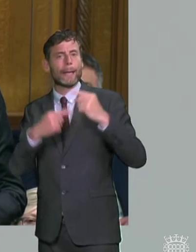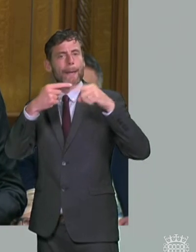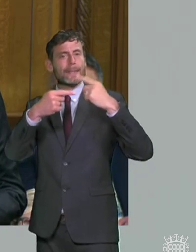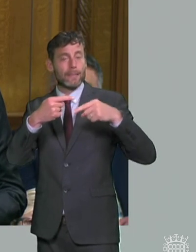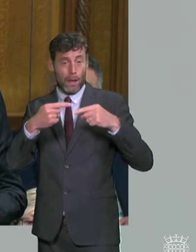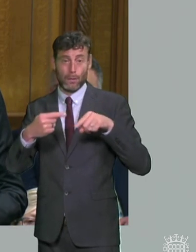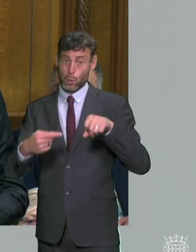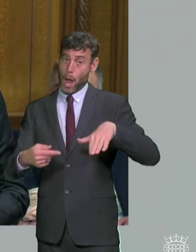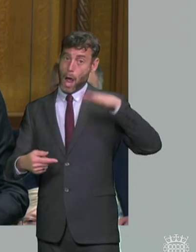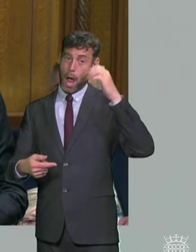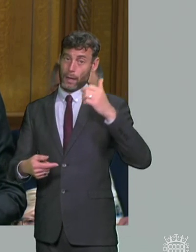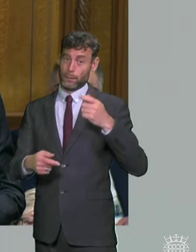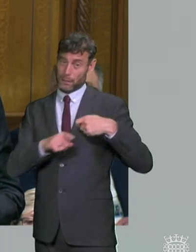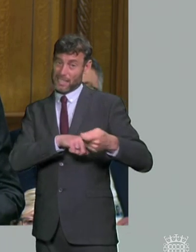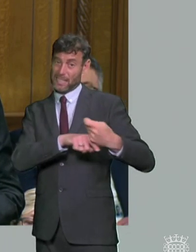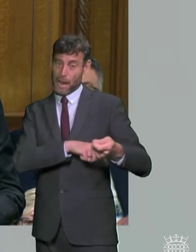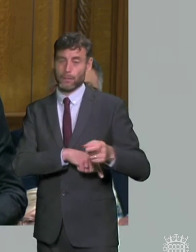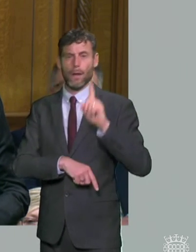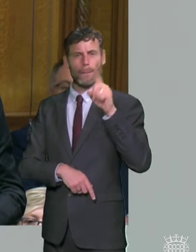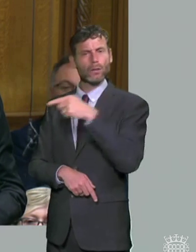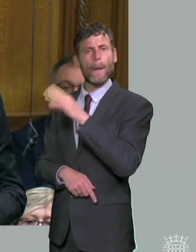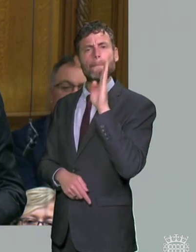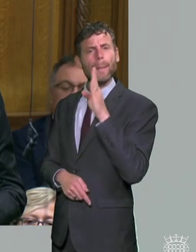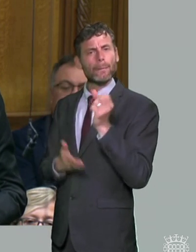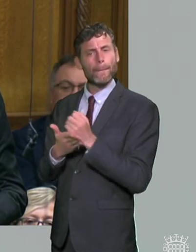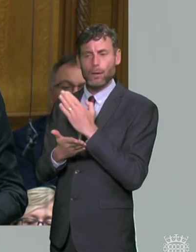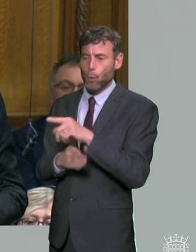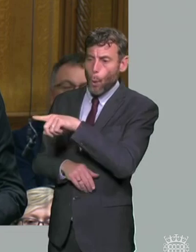Belgium ensures a social tariff for the poorest and most vulnerable.